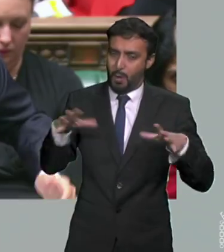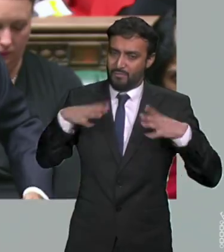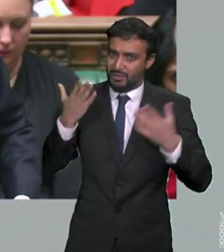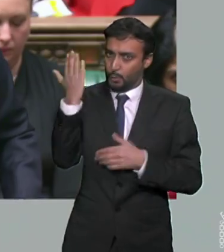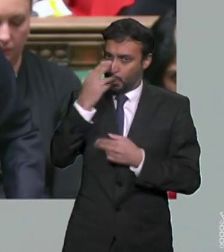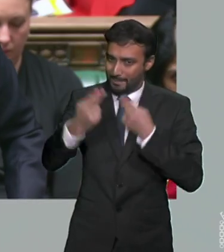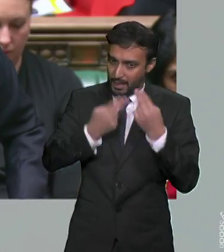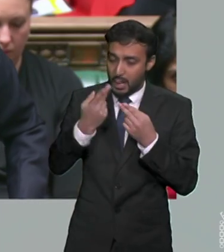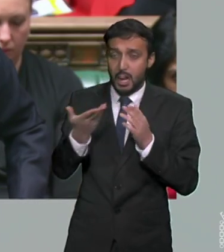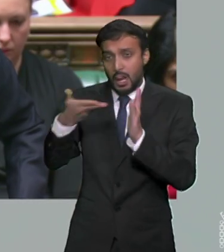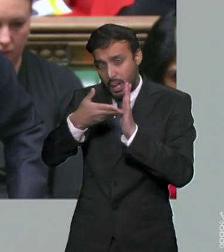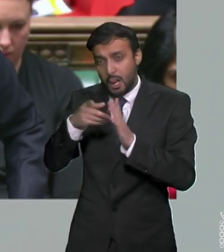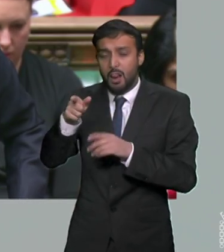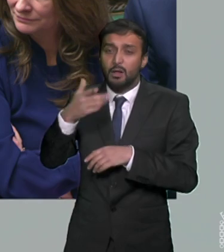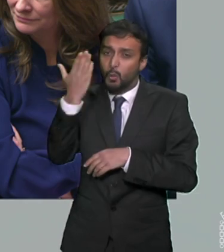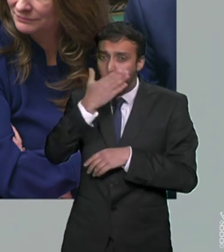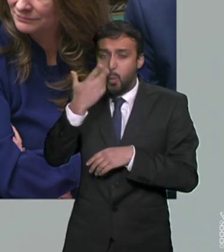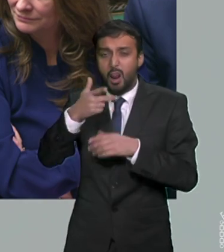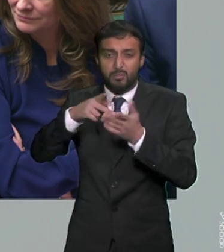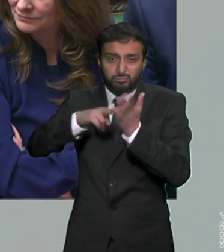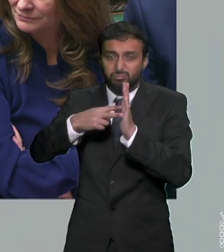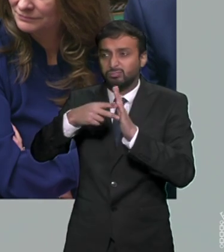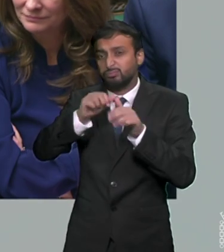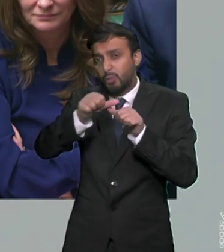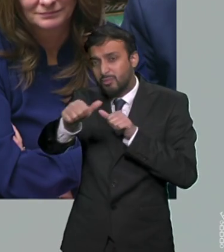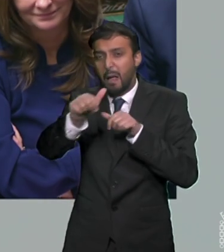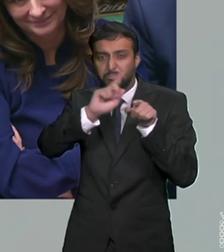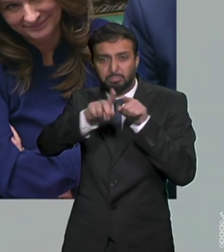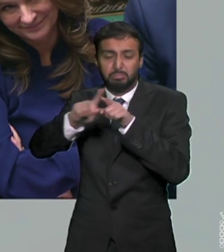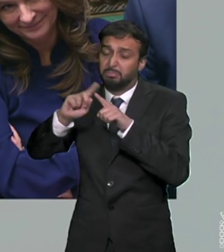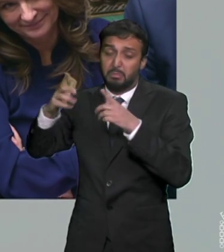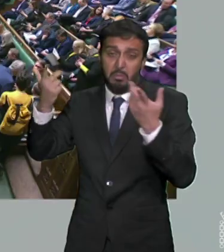I am always interested in more ideas of where we can go further, and I look forward to hearing from him.